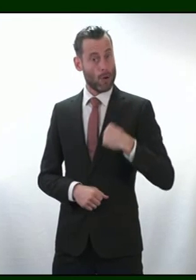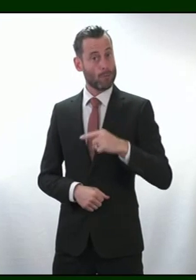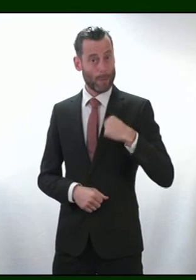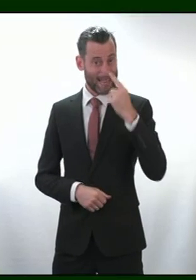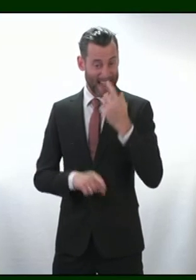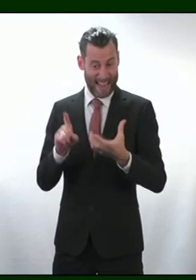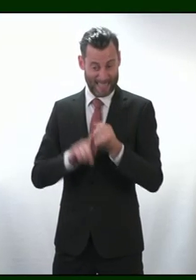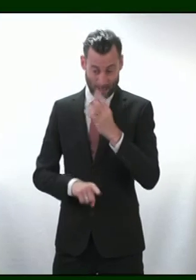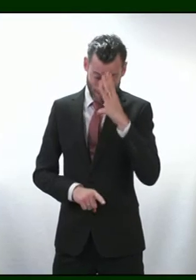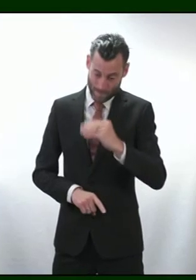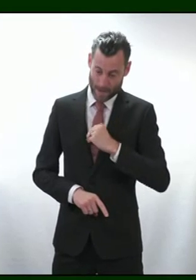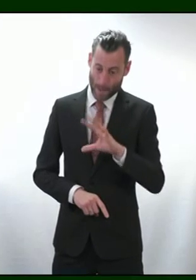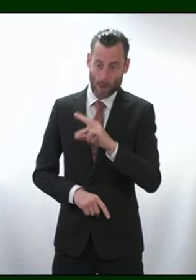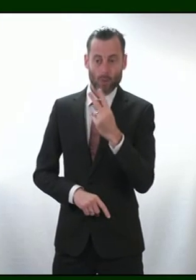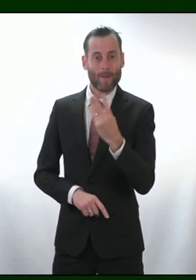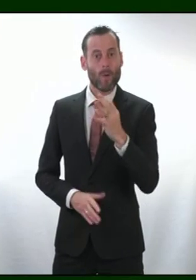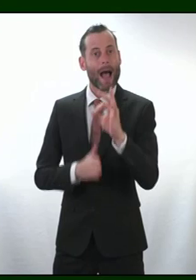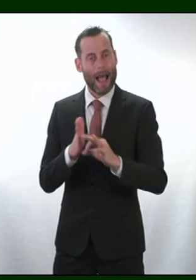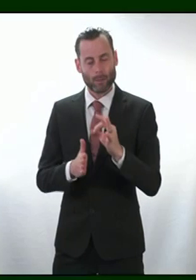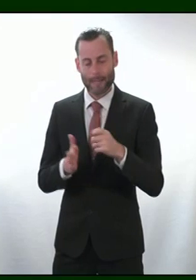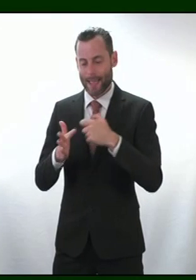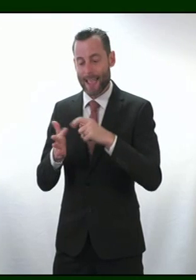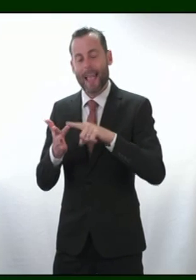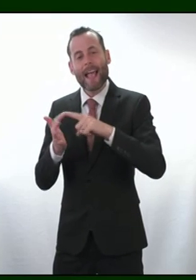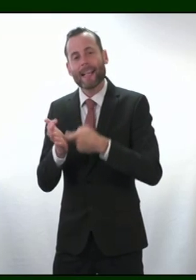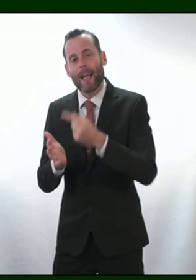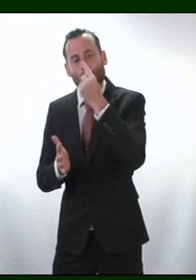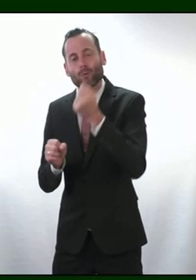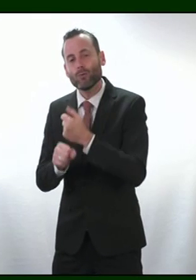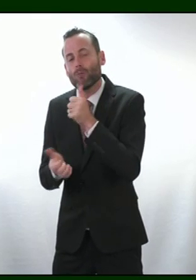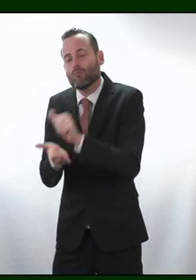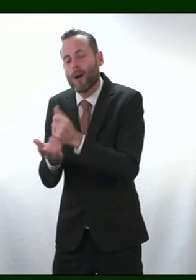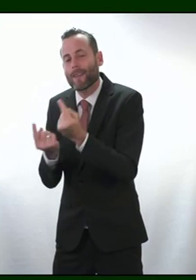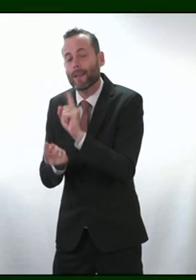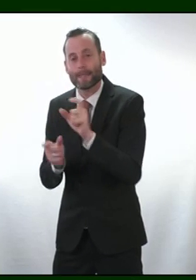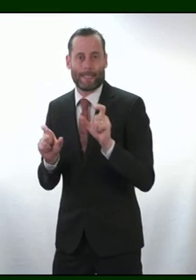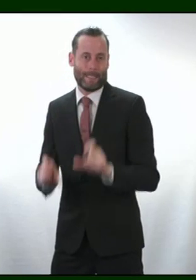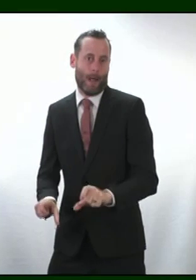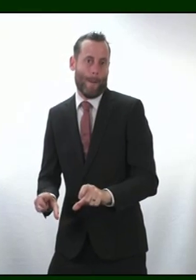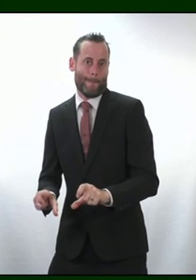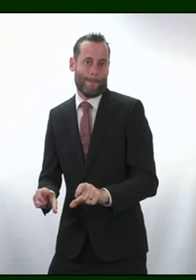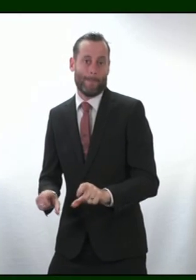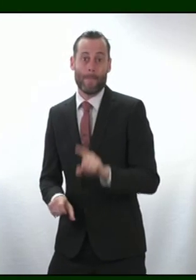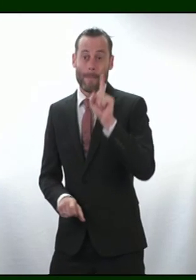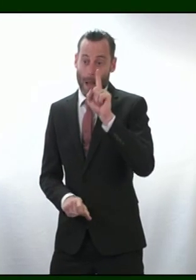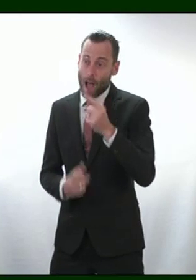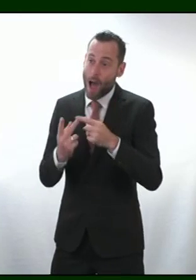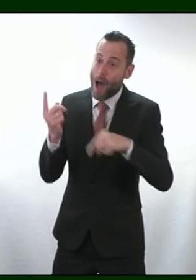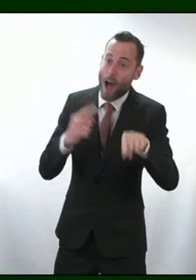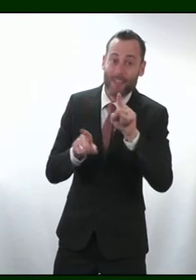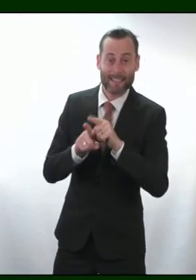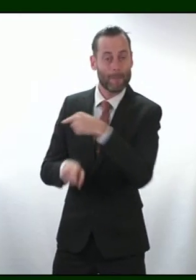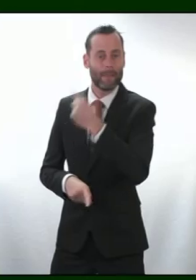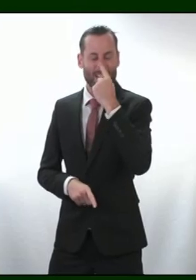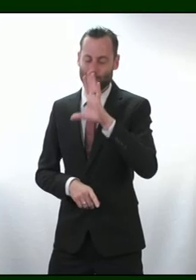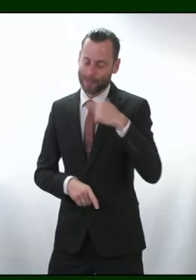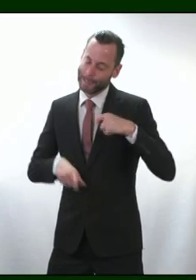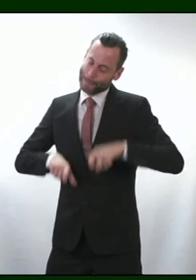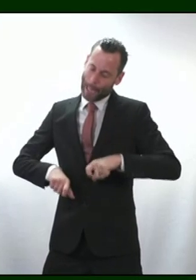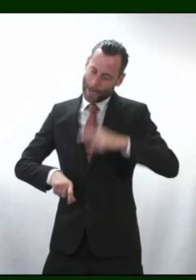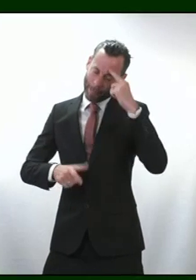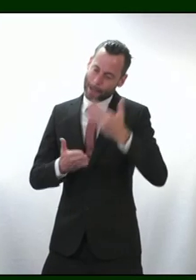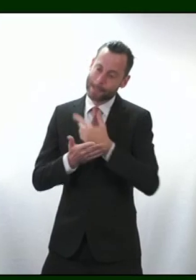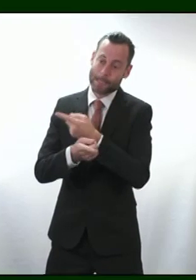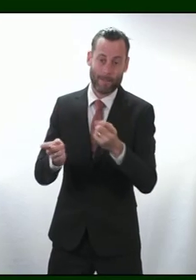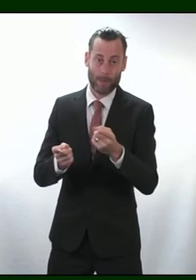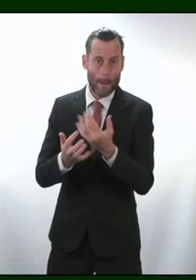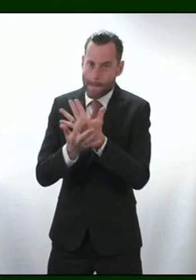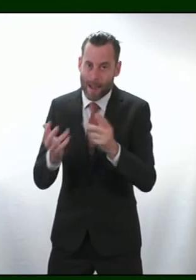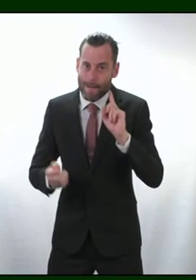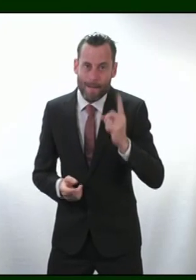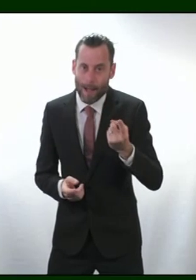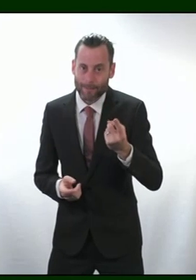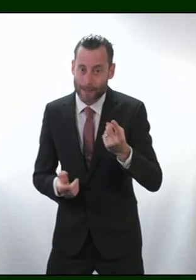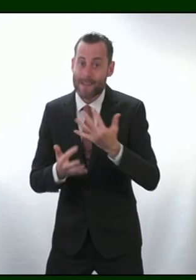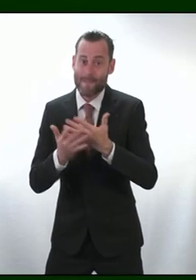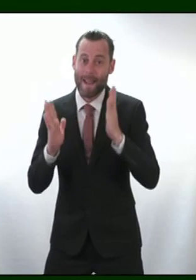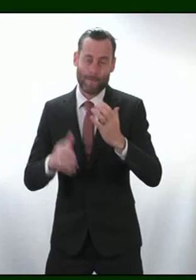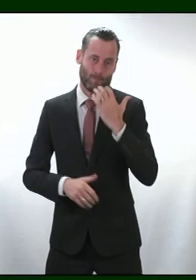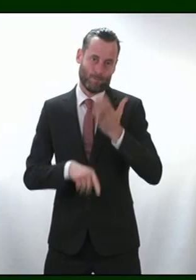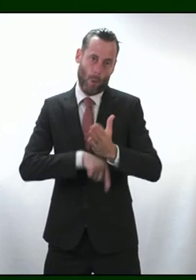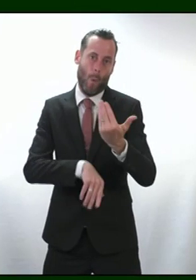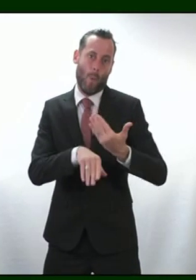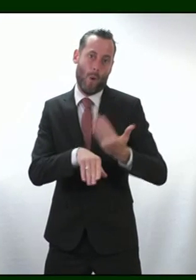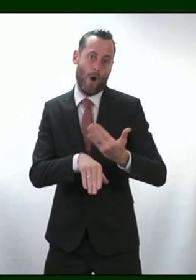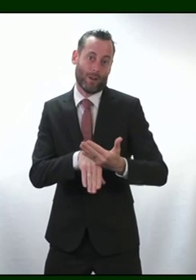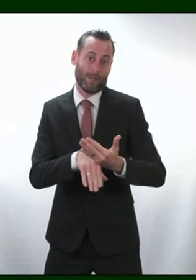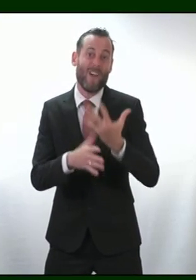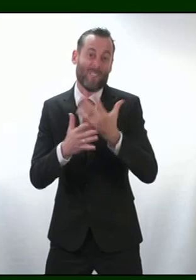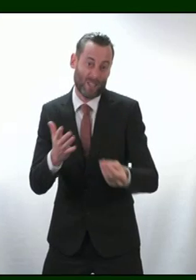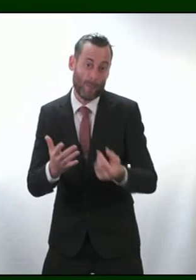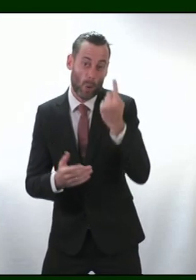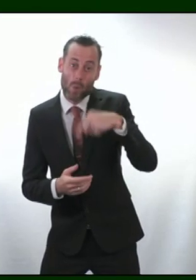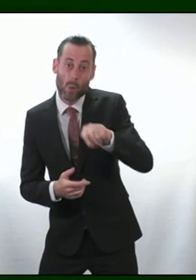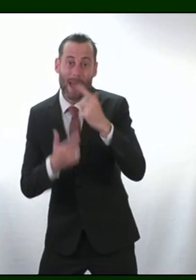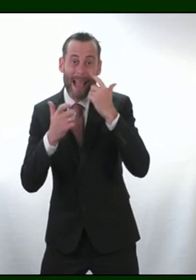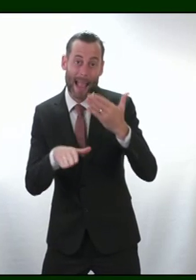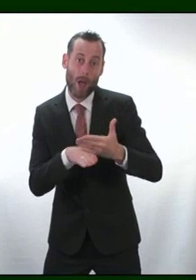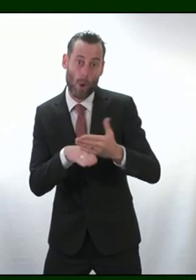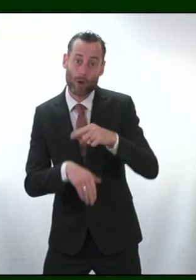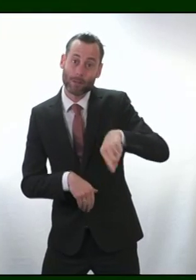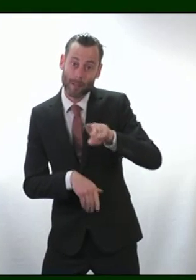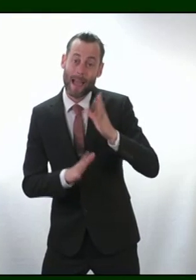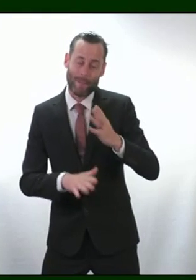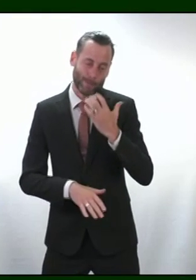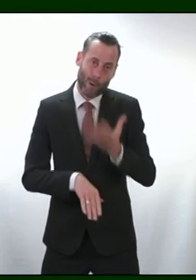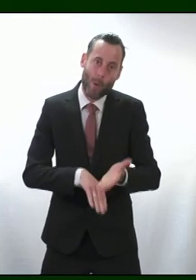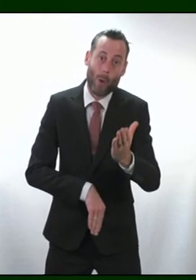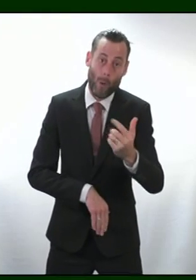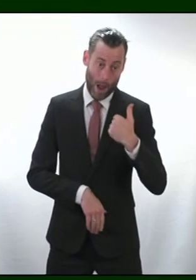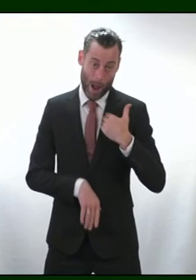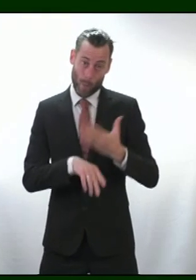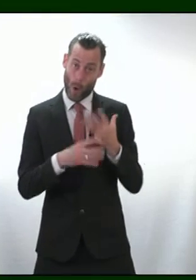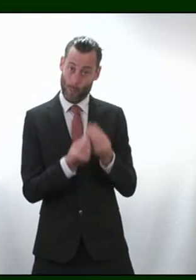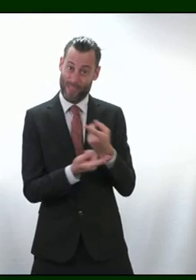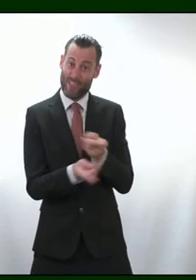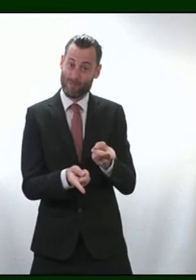Keir was able to do the right thing and self-isolate and work from home, but other people are not in this position, and many of them are the very people who were getting us through this crisis, such as the care workers, who I used to work alongside before I was elected to this House.